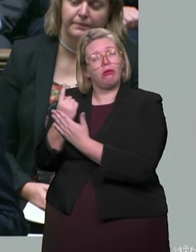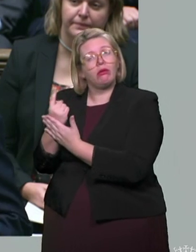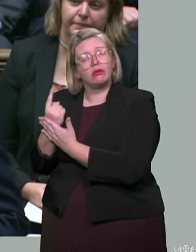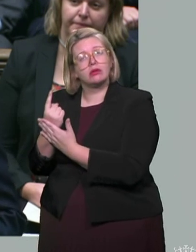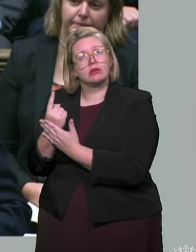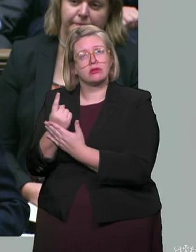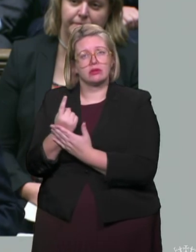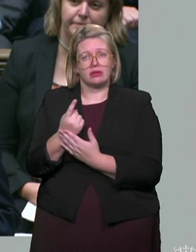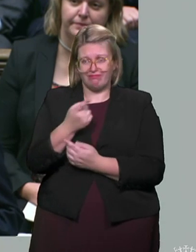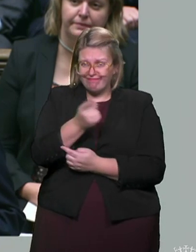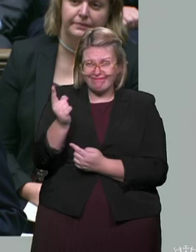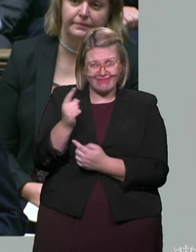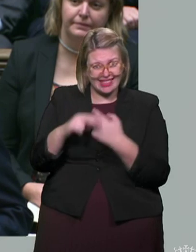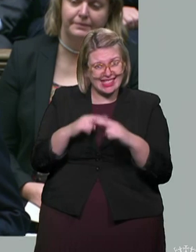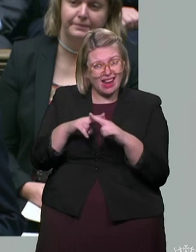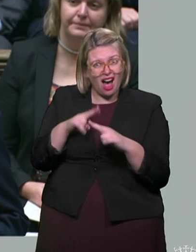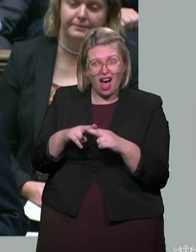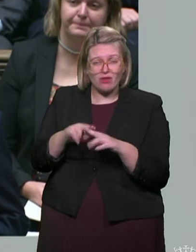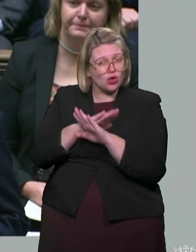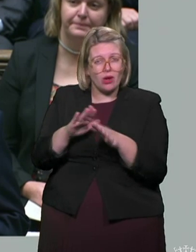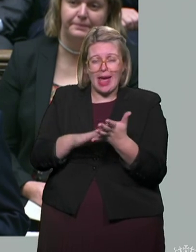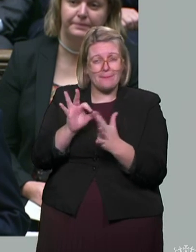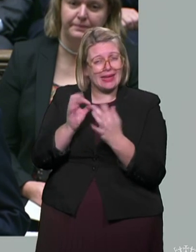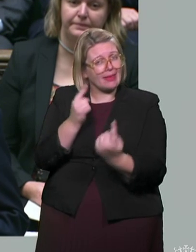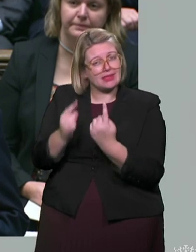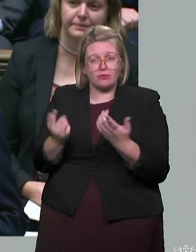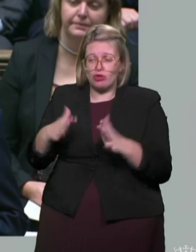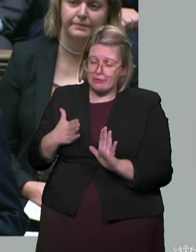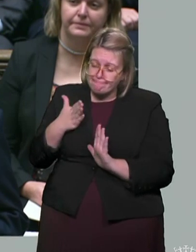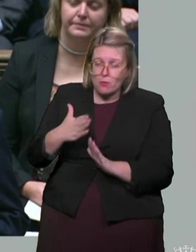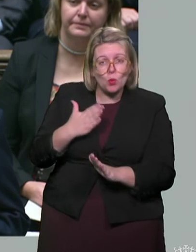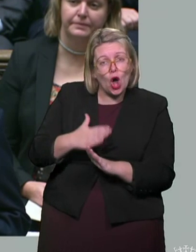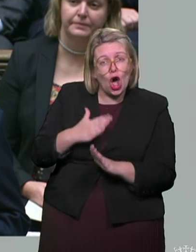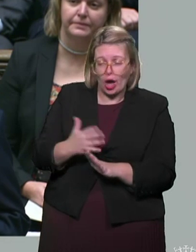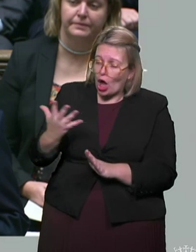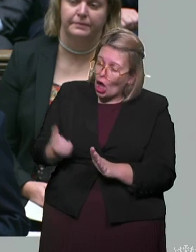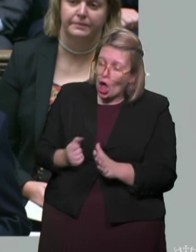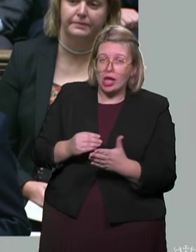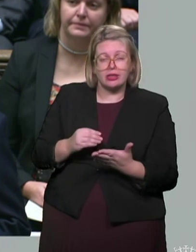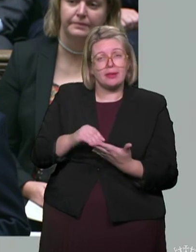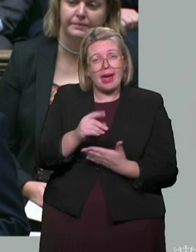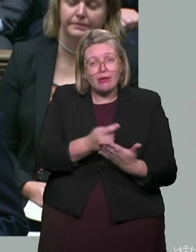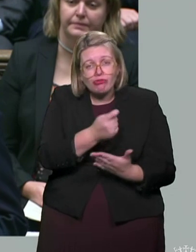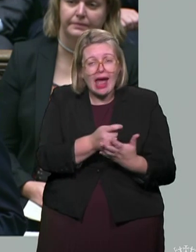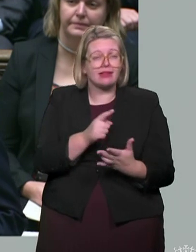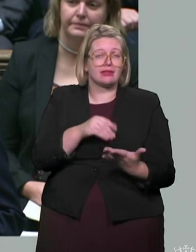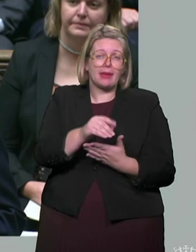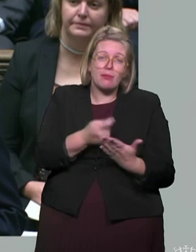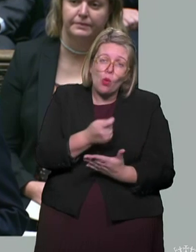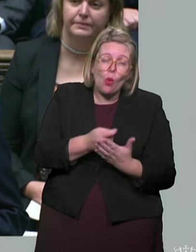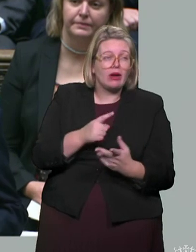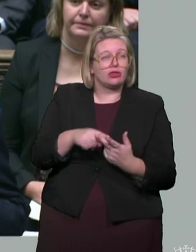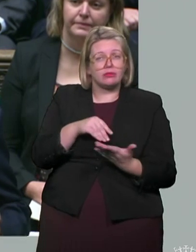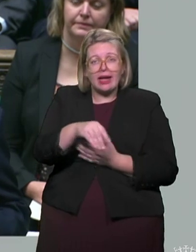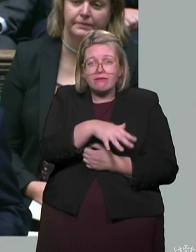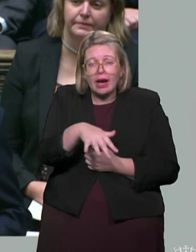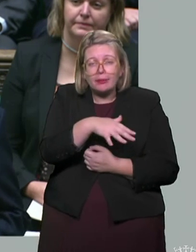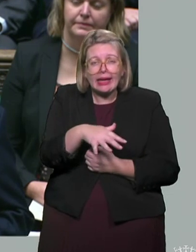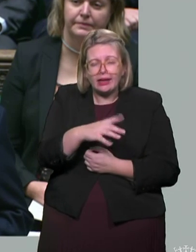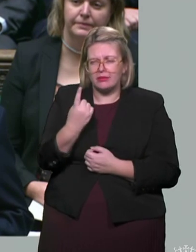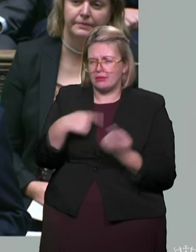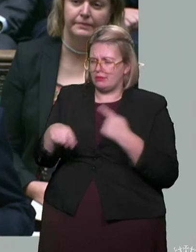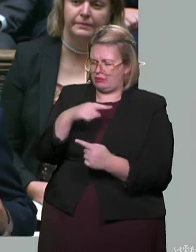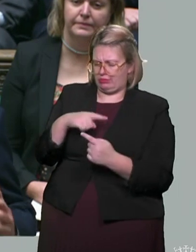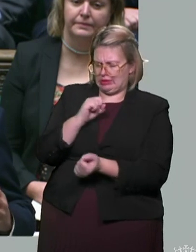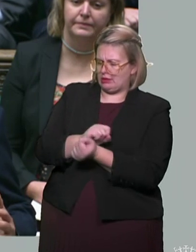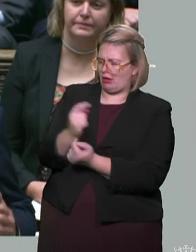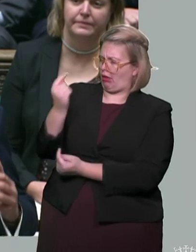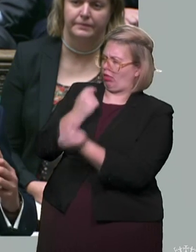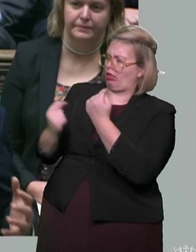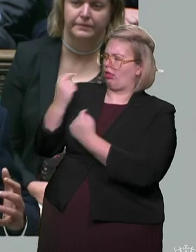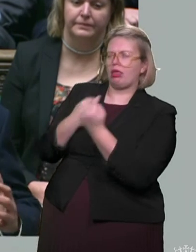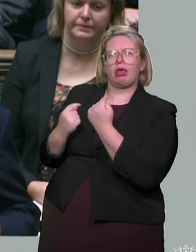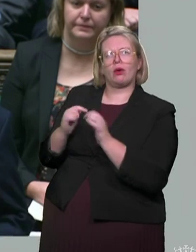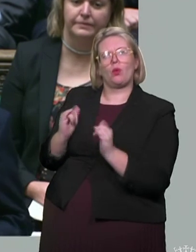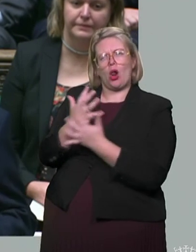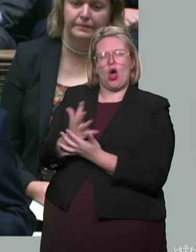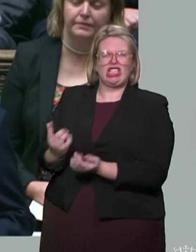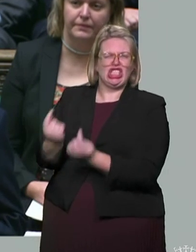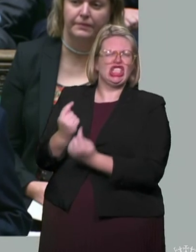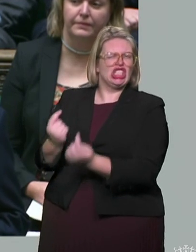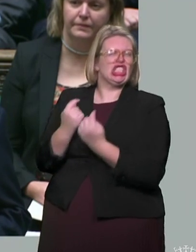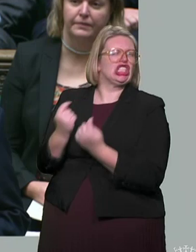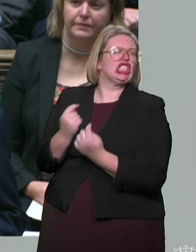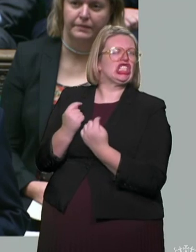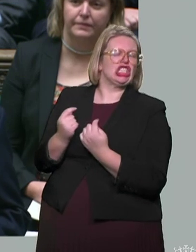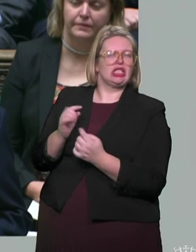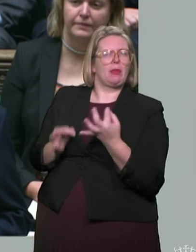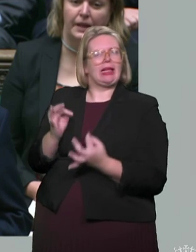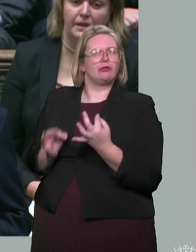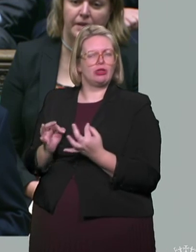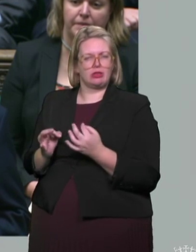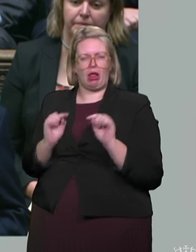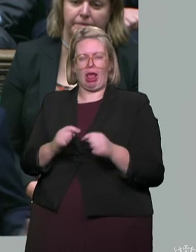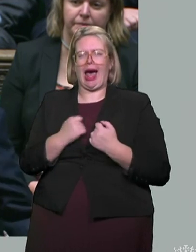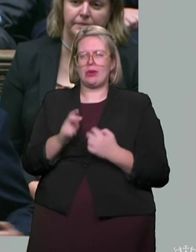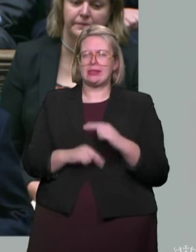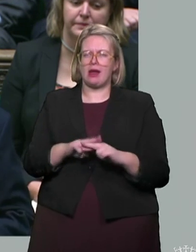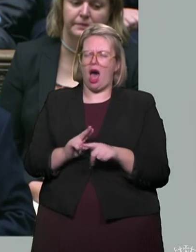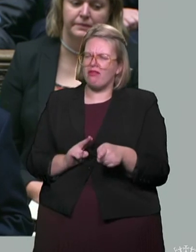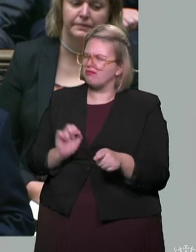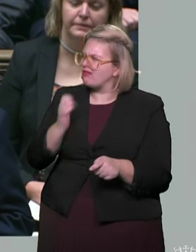They are private citizens, simply trying to earn a living, put food on the table and pay for their rent or their mortgage, yet they are caught up in this vicious cycle of venom and abuse that is directed towards us.